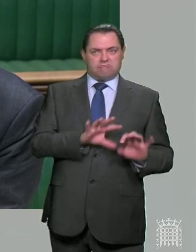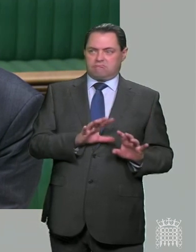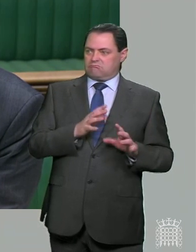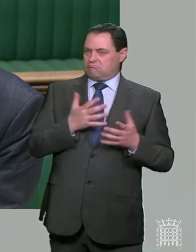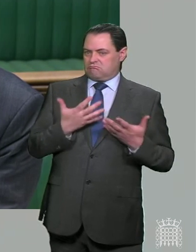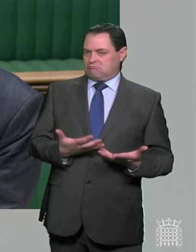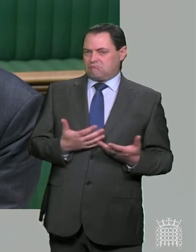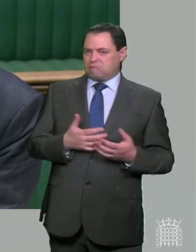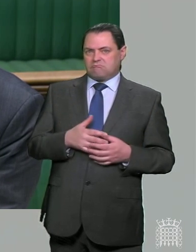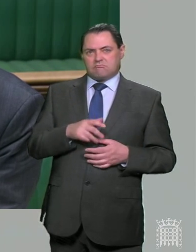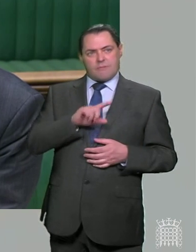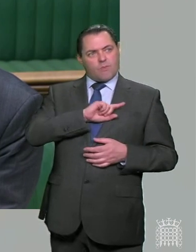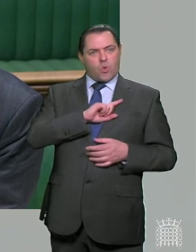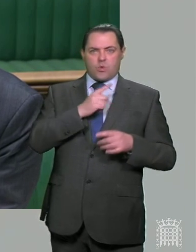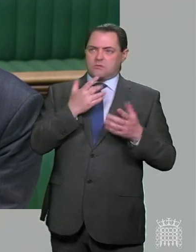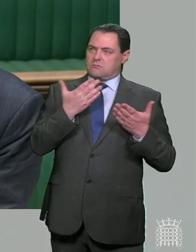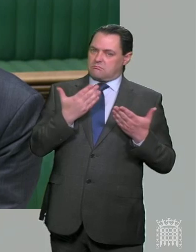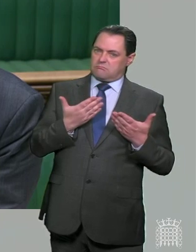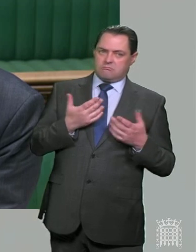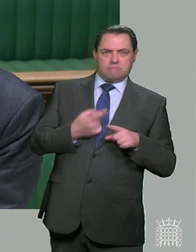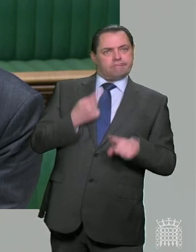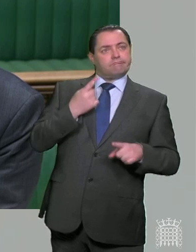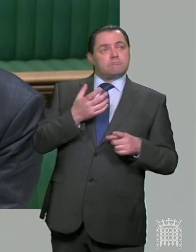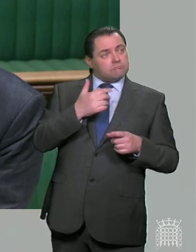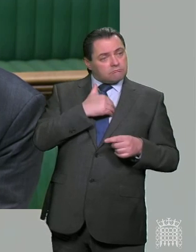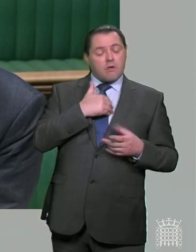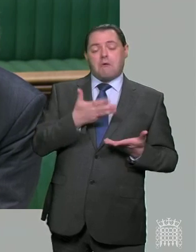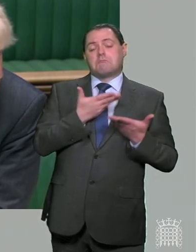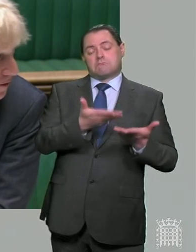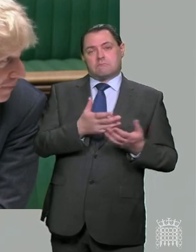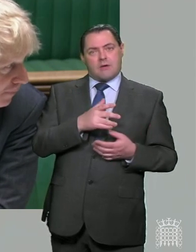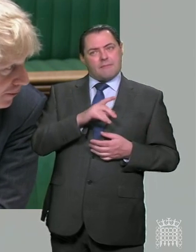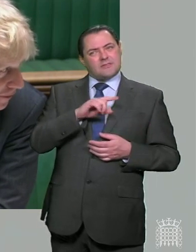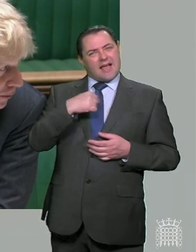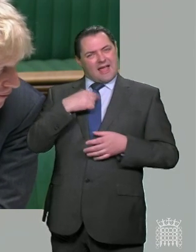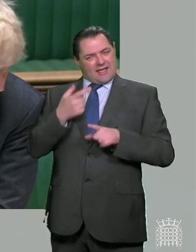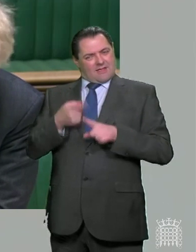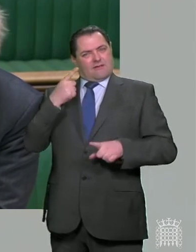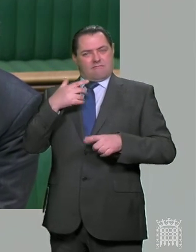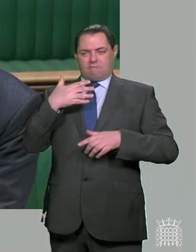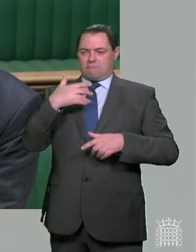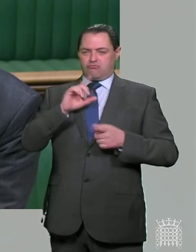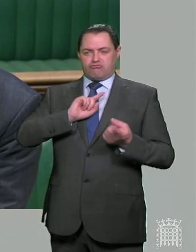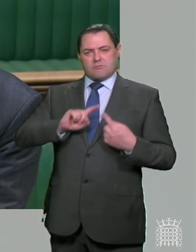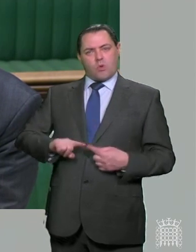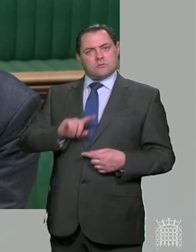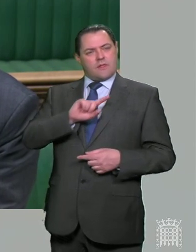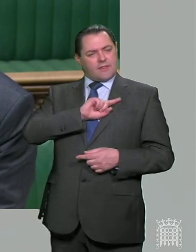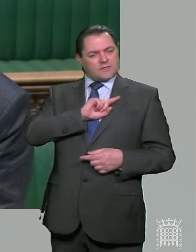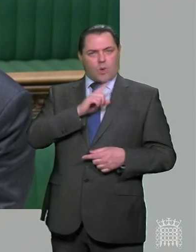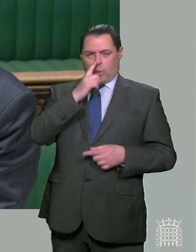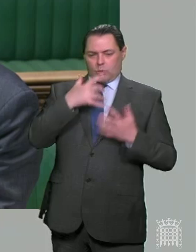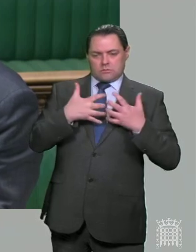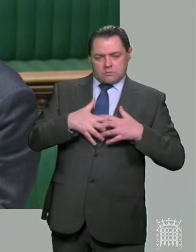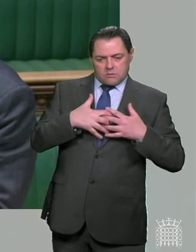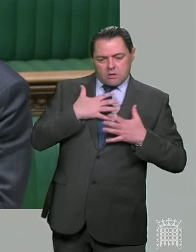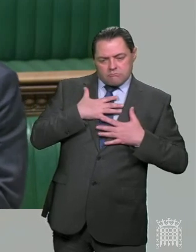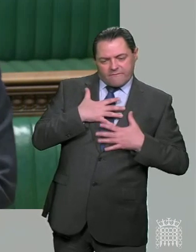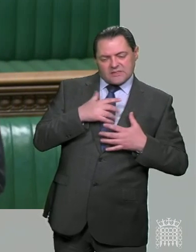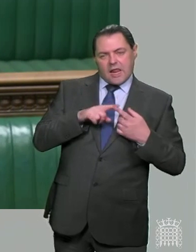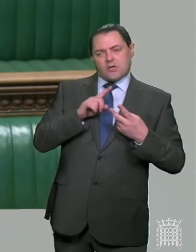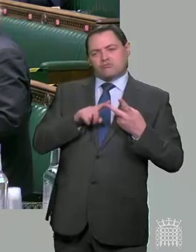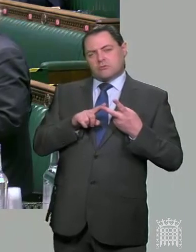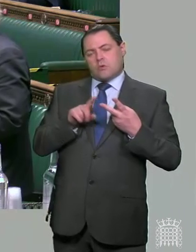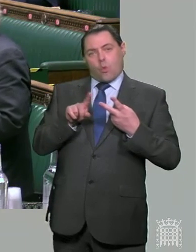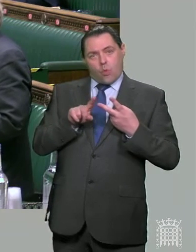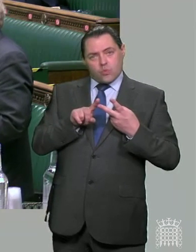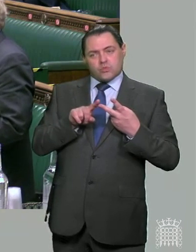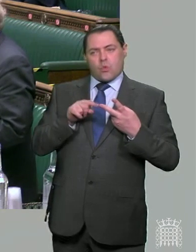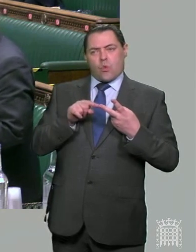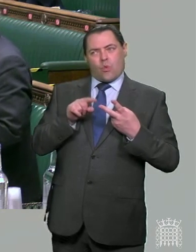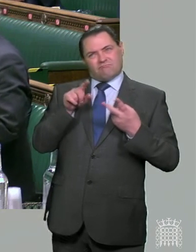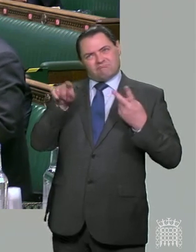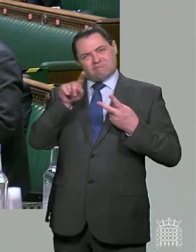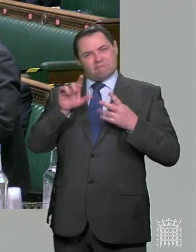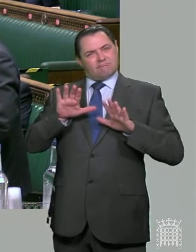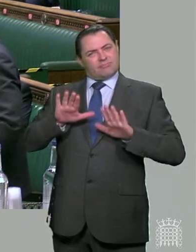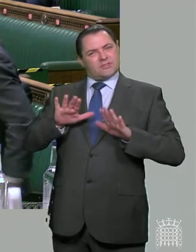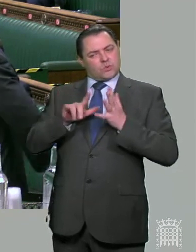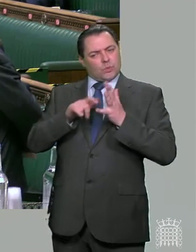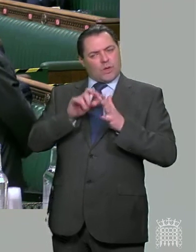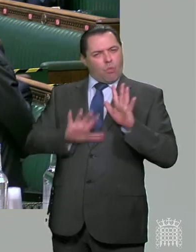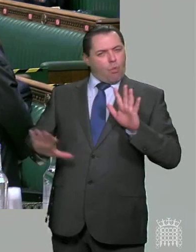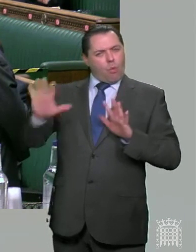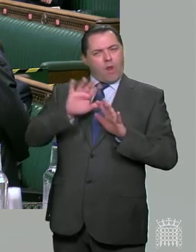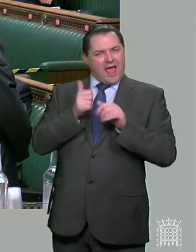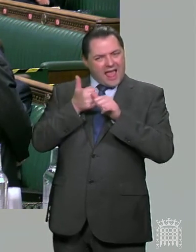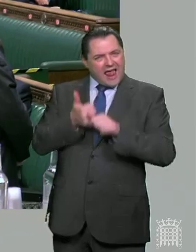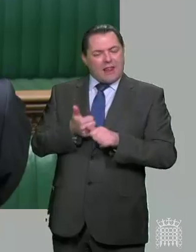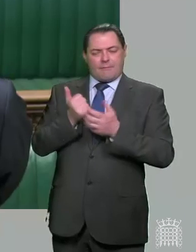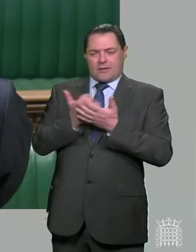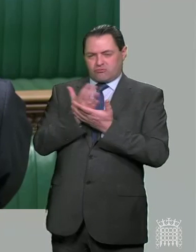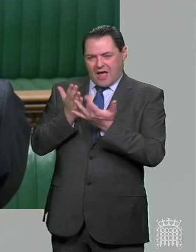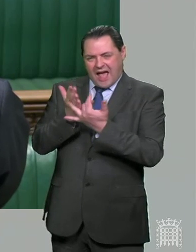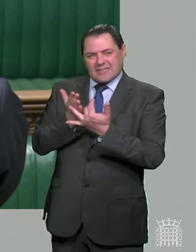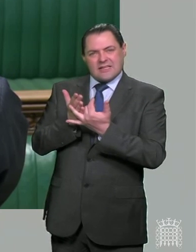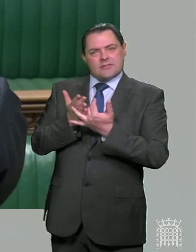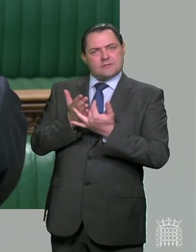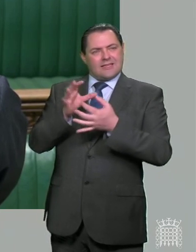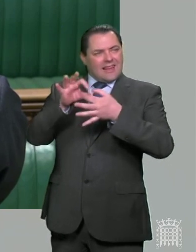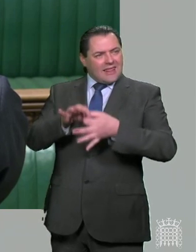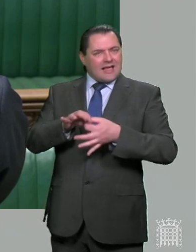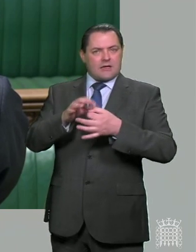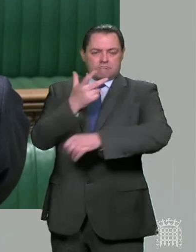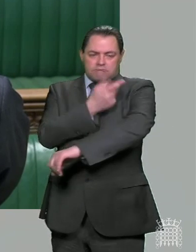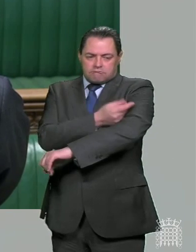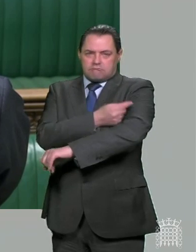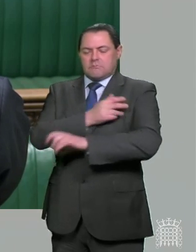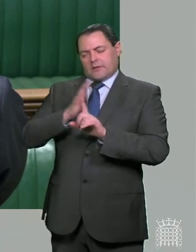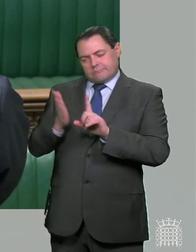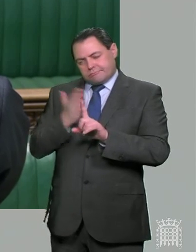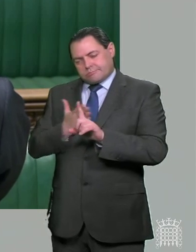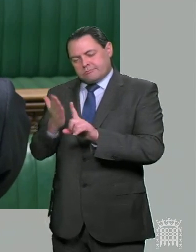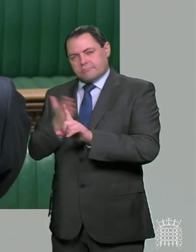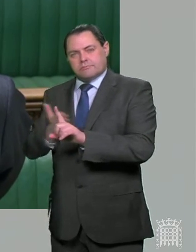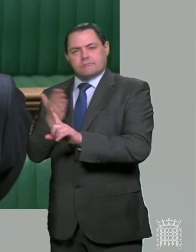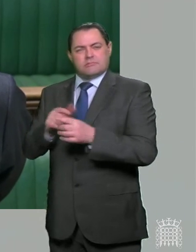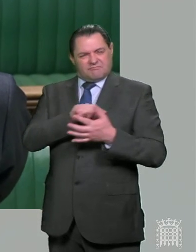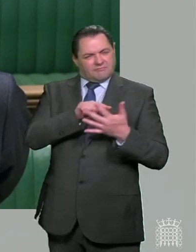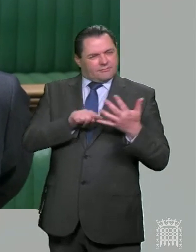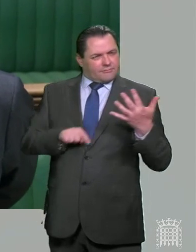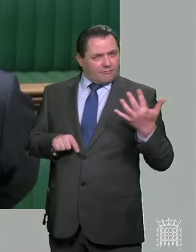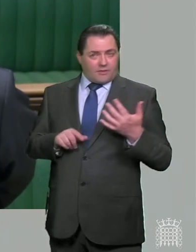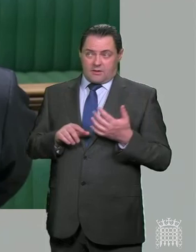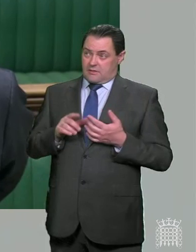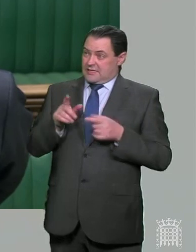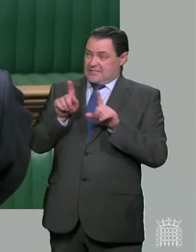It is thanks to that immediate action that we have been able not just to deal with the ventilator challenge, but to help the people of the whole United Kingdom to get access, in record times, to the vaccines on which we all depend.